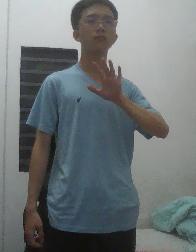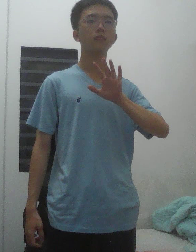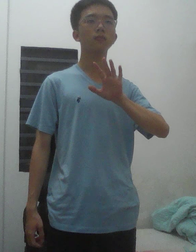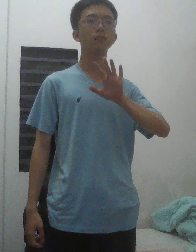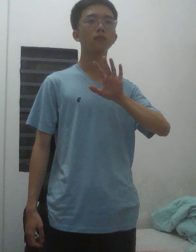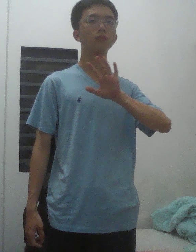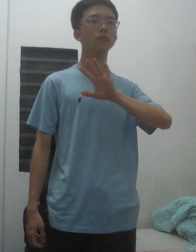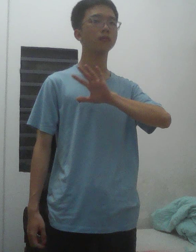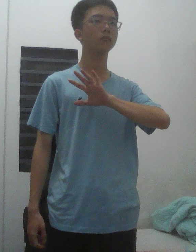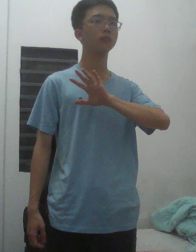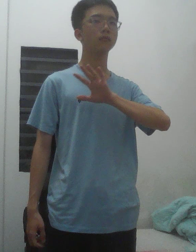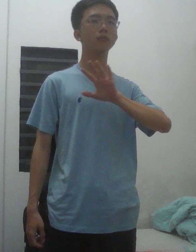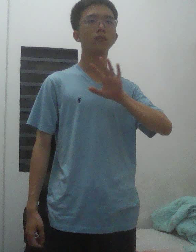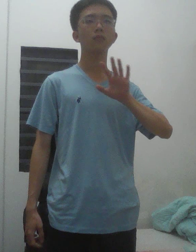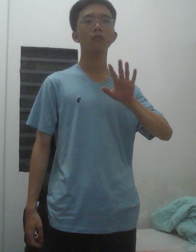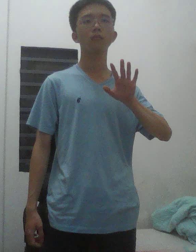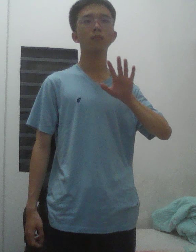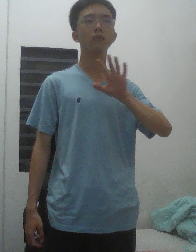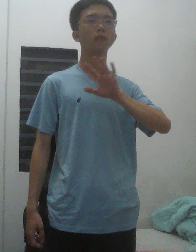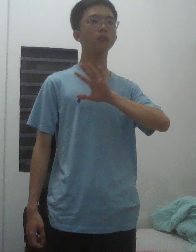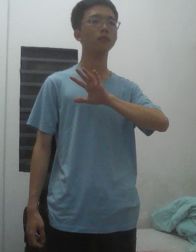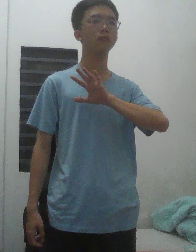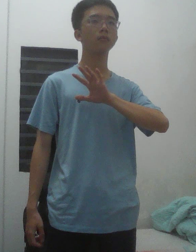khong dong y